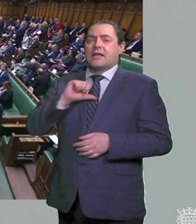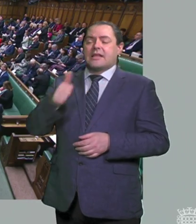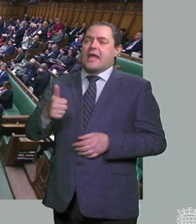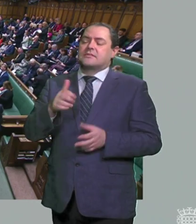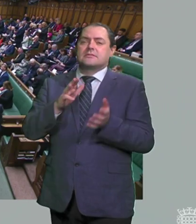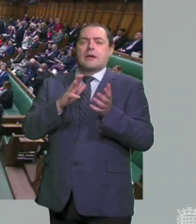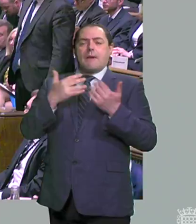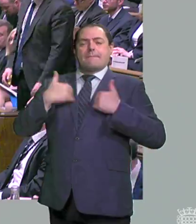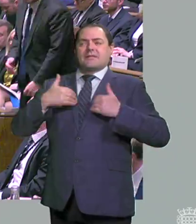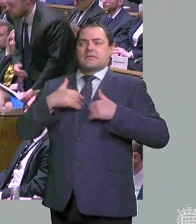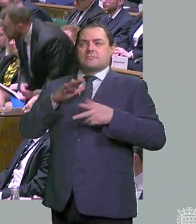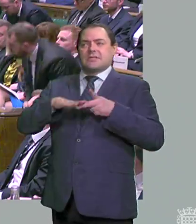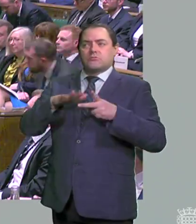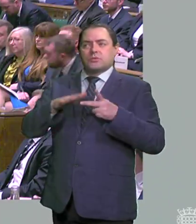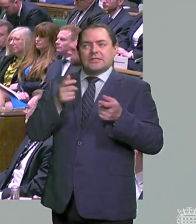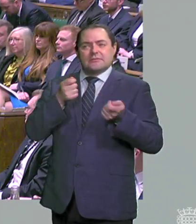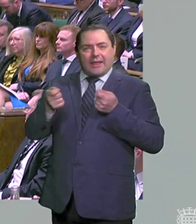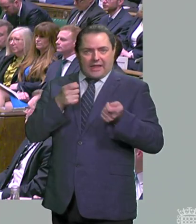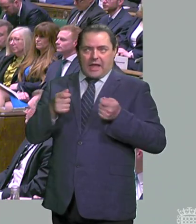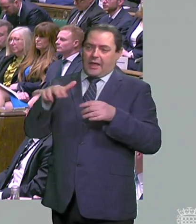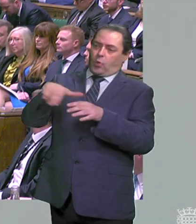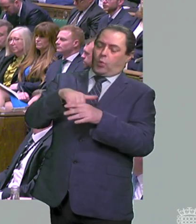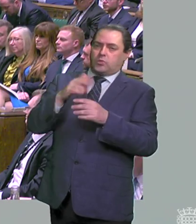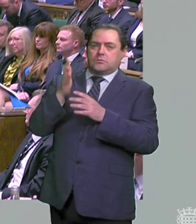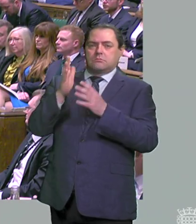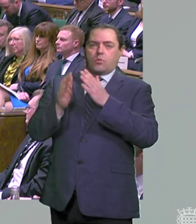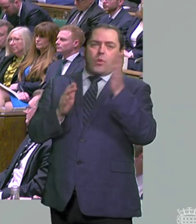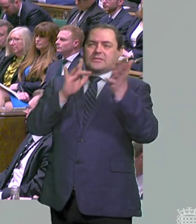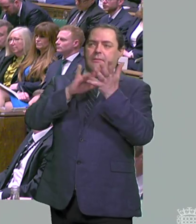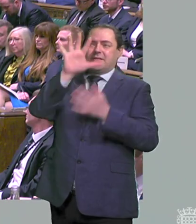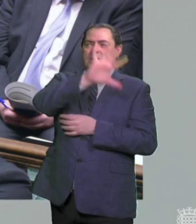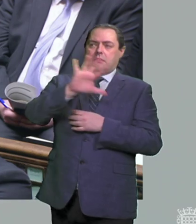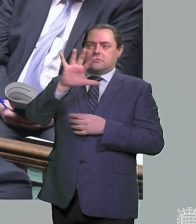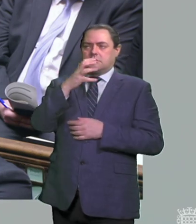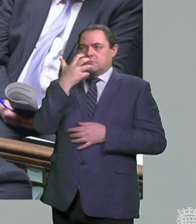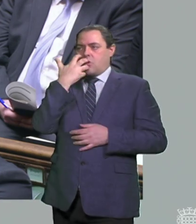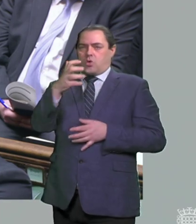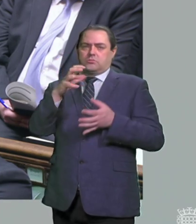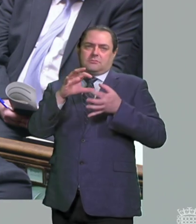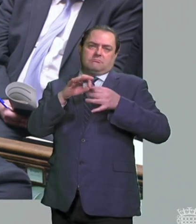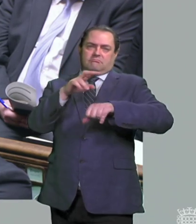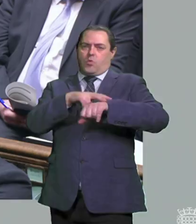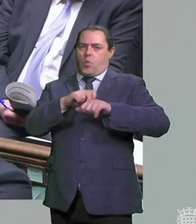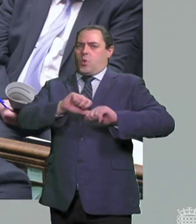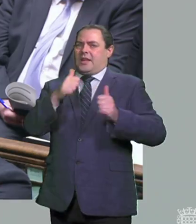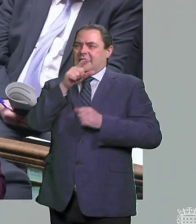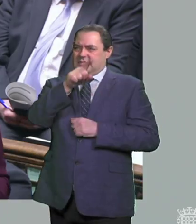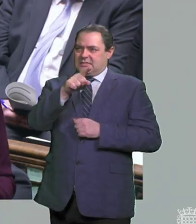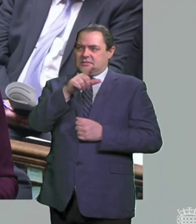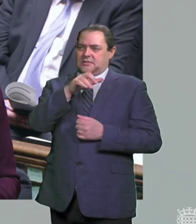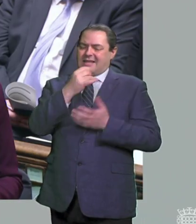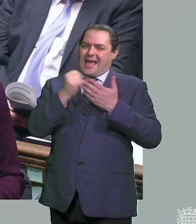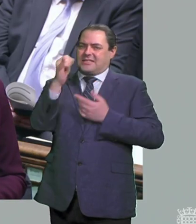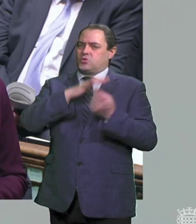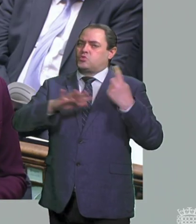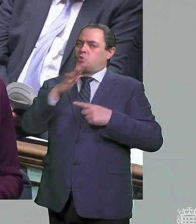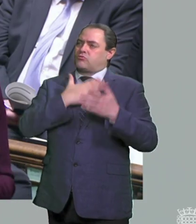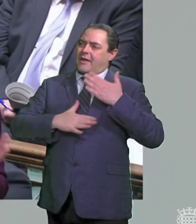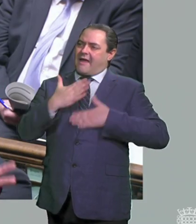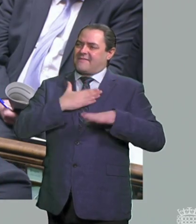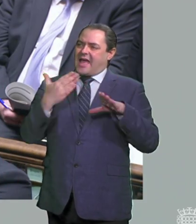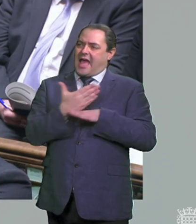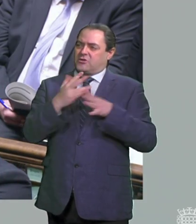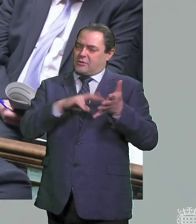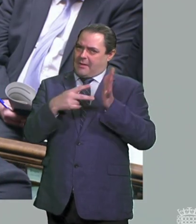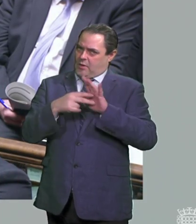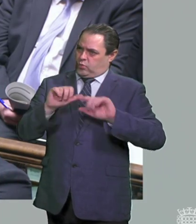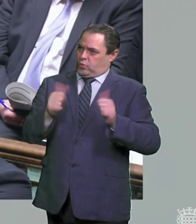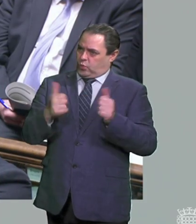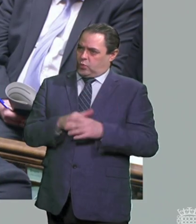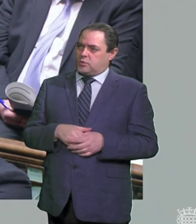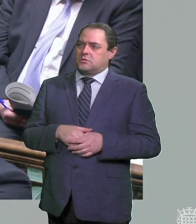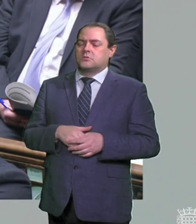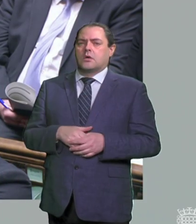The inclusion of the west midlands as a hotspot trailblazer police force area in the antisocial behaviour action plan is really good news.